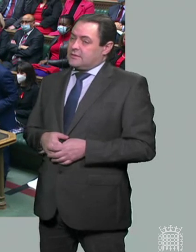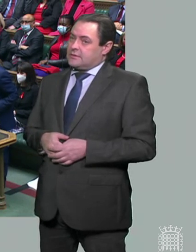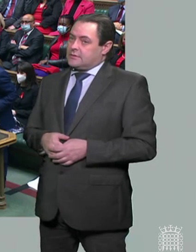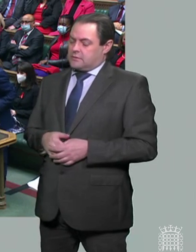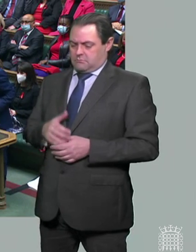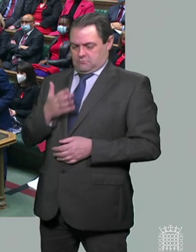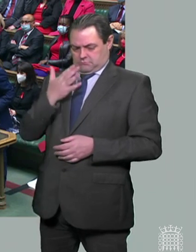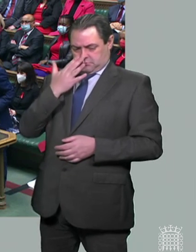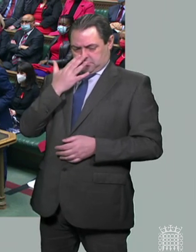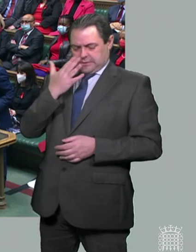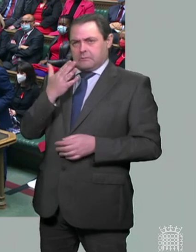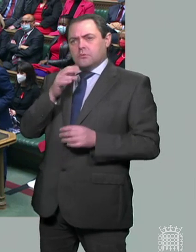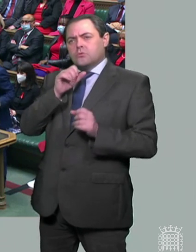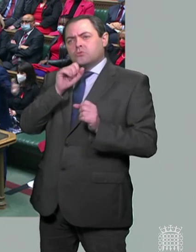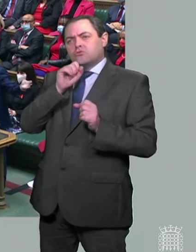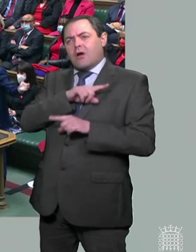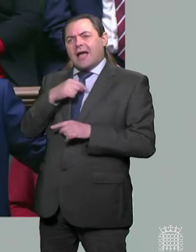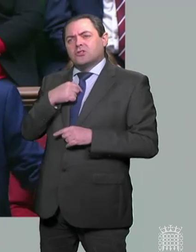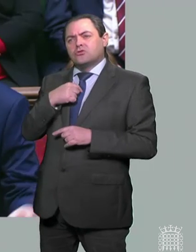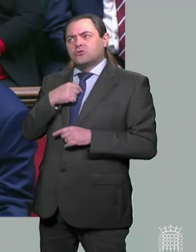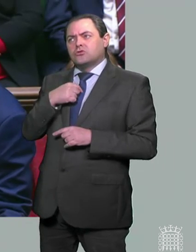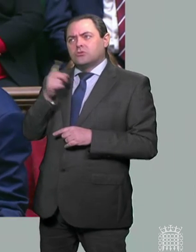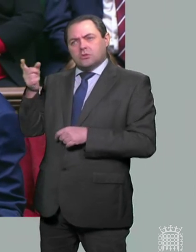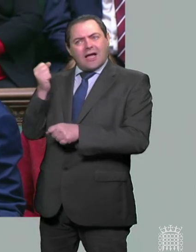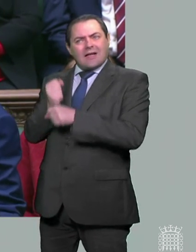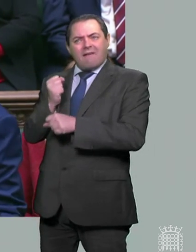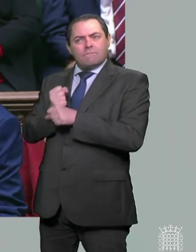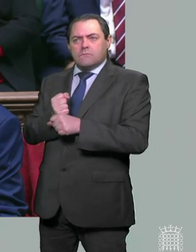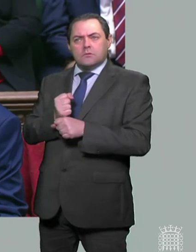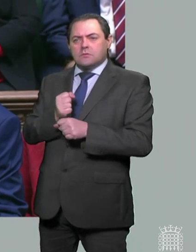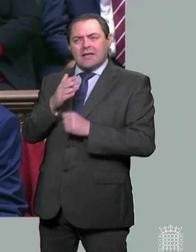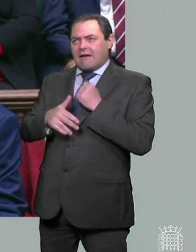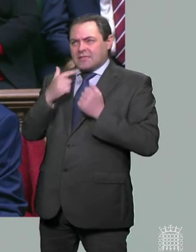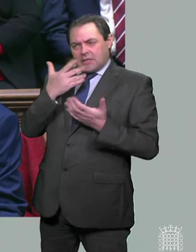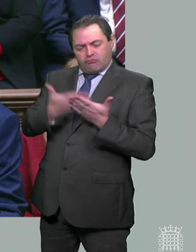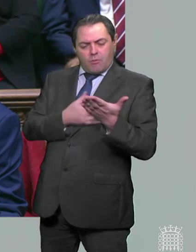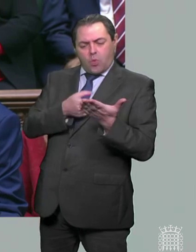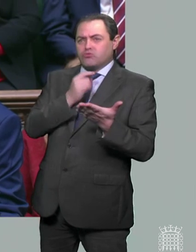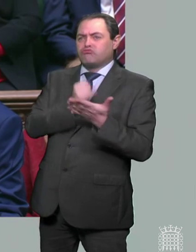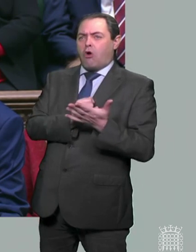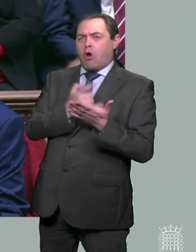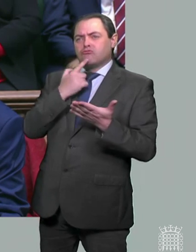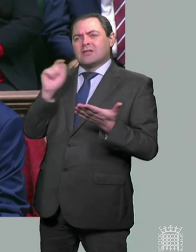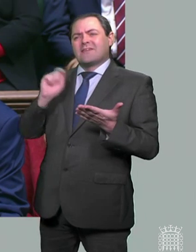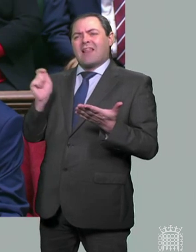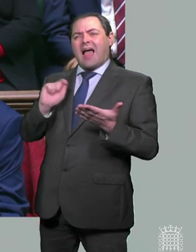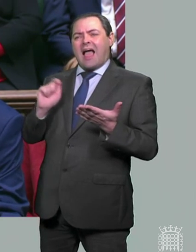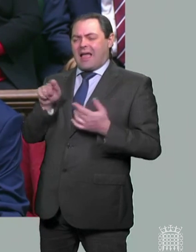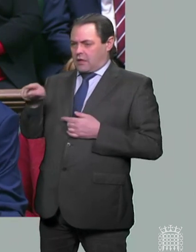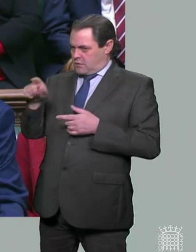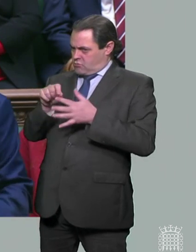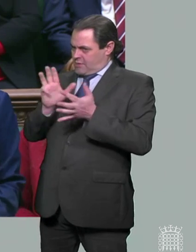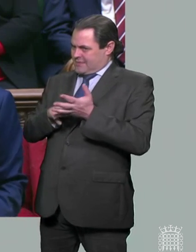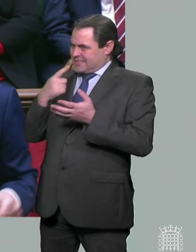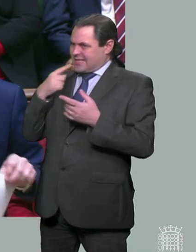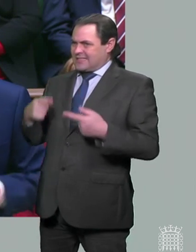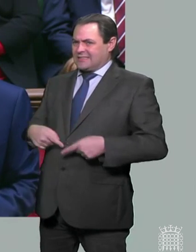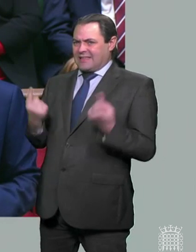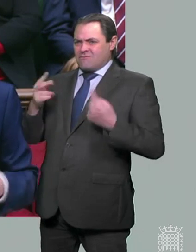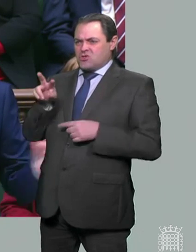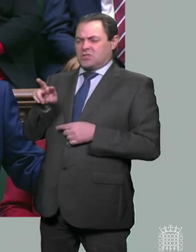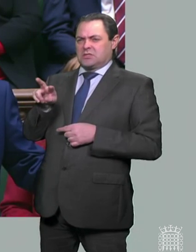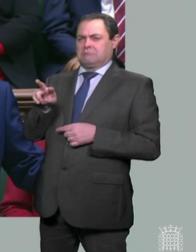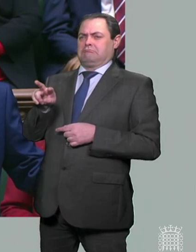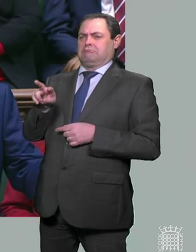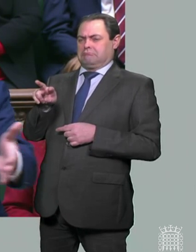Well, this is strange, Mr Speaker, because the Government have not been denying the reports about the red flag and they have not done so since, but now the Prime Minister is.